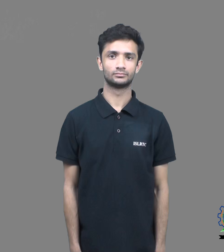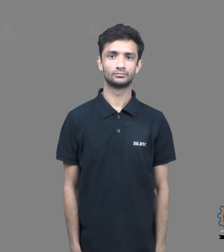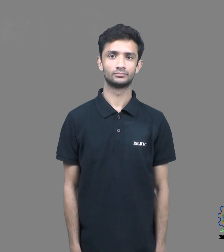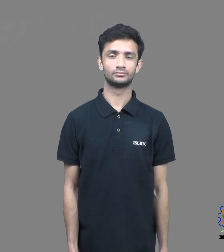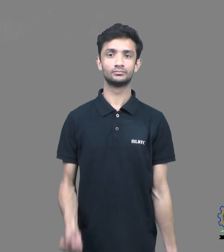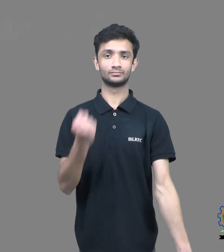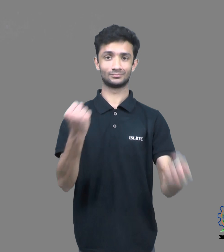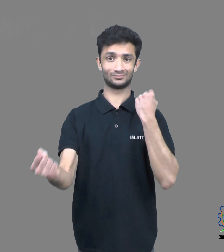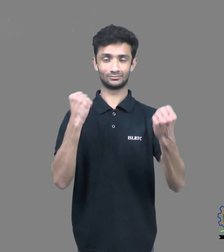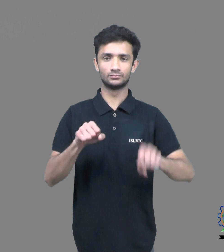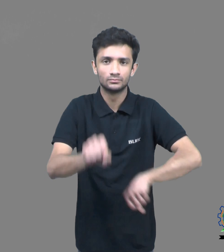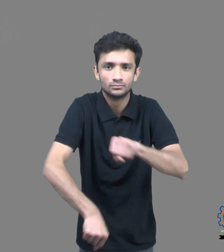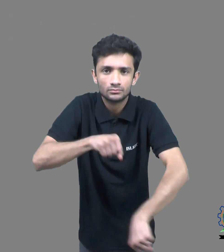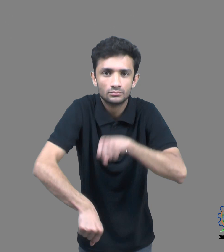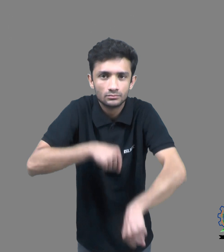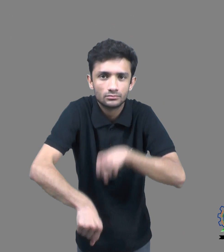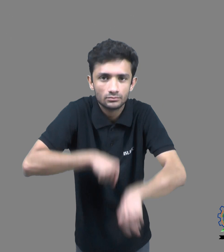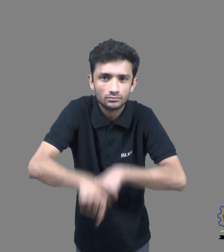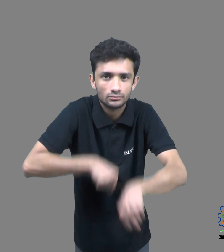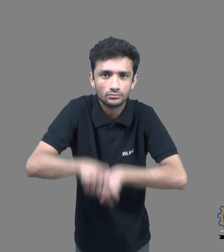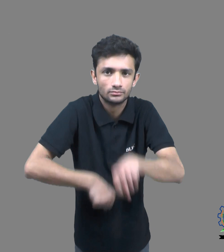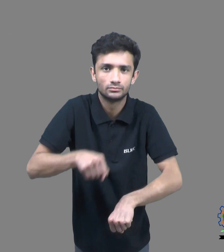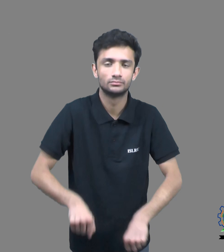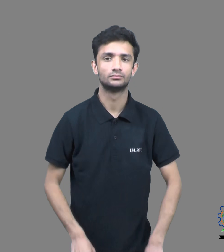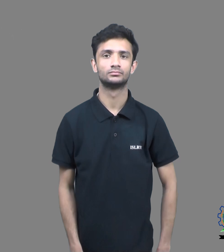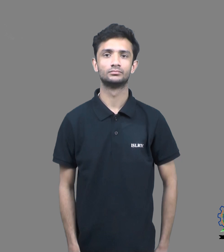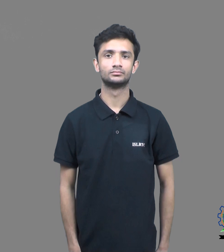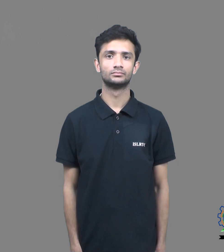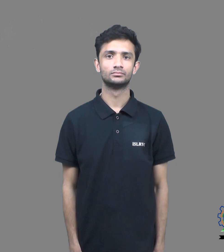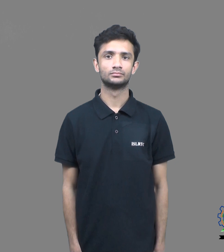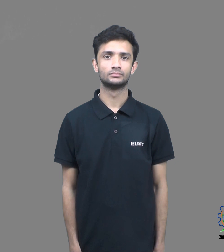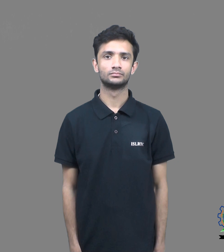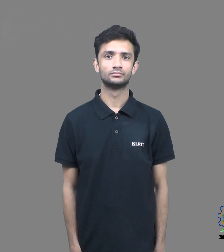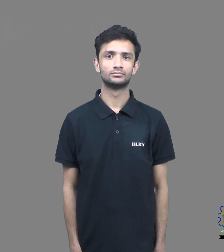Stationary Bike